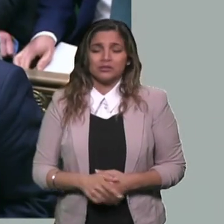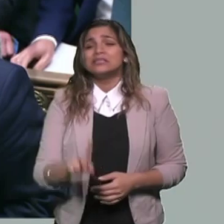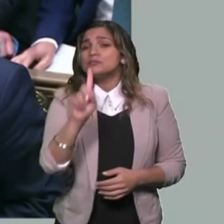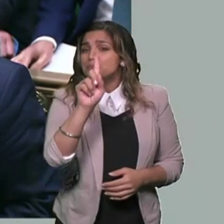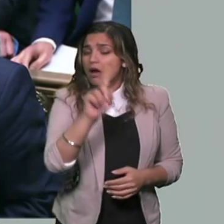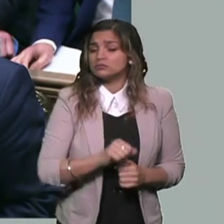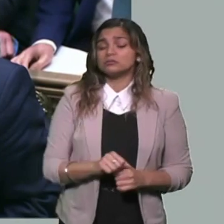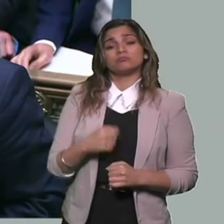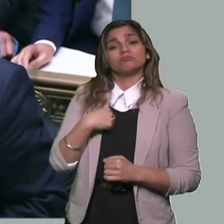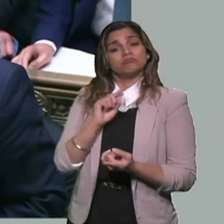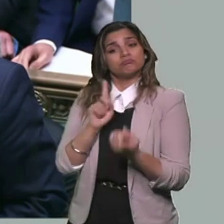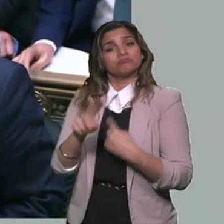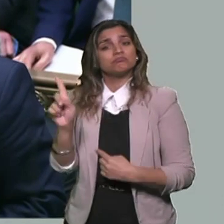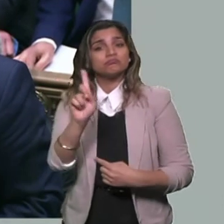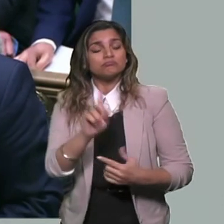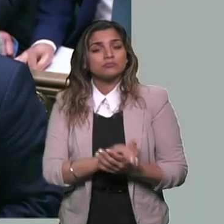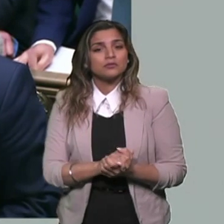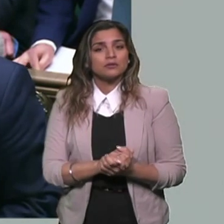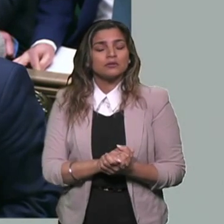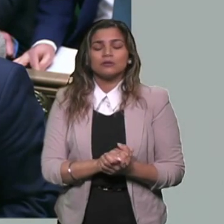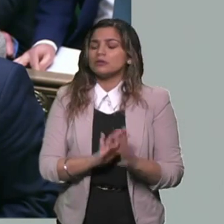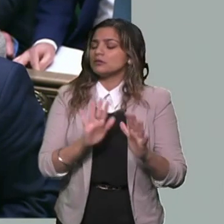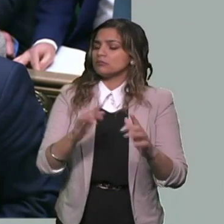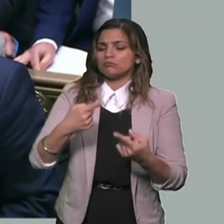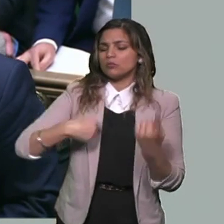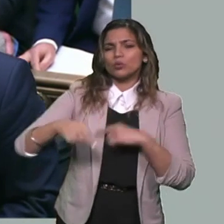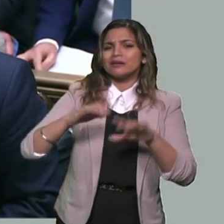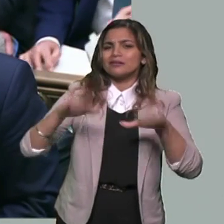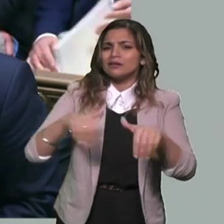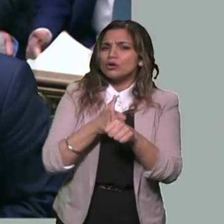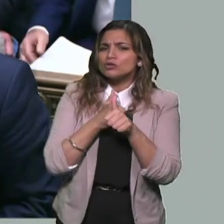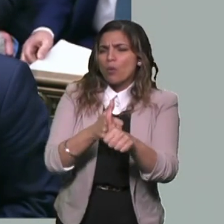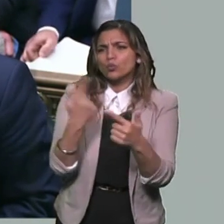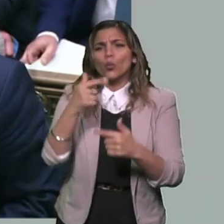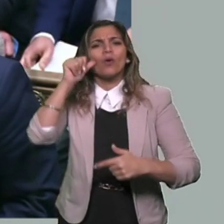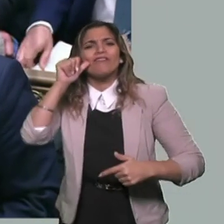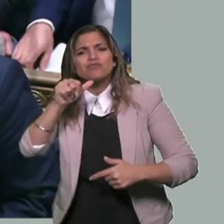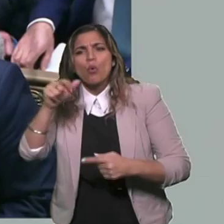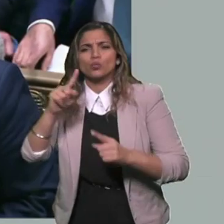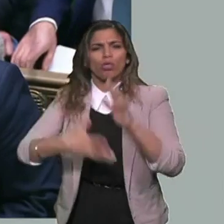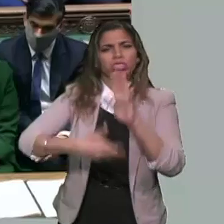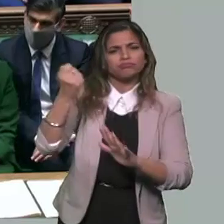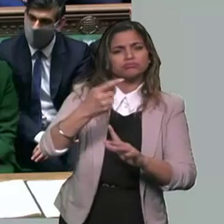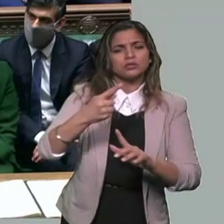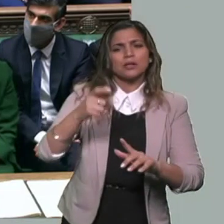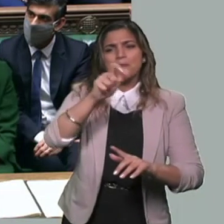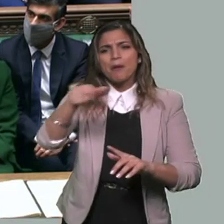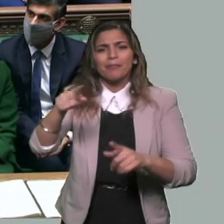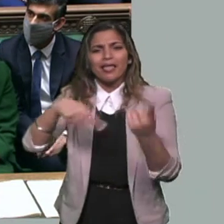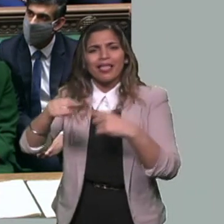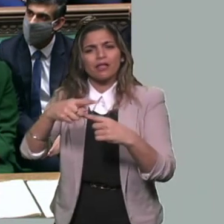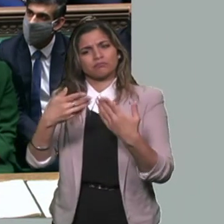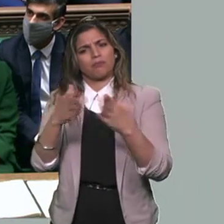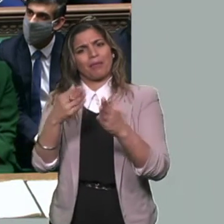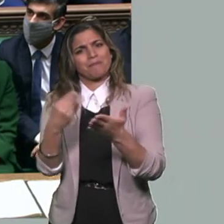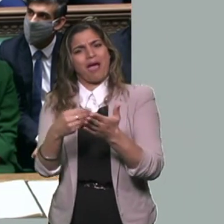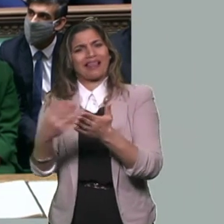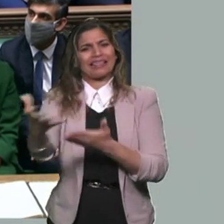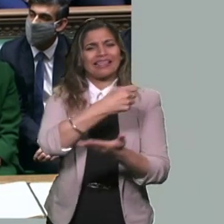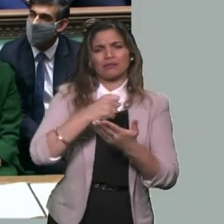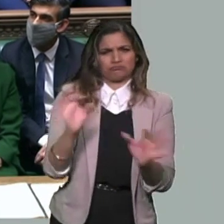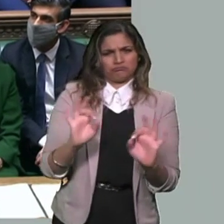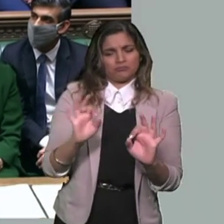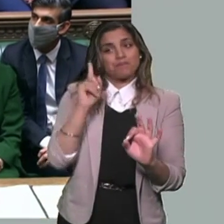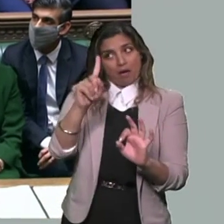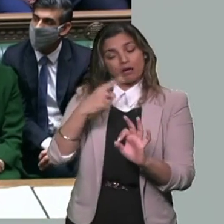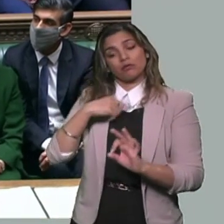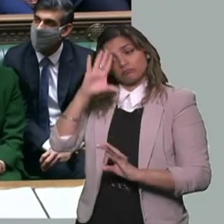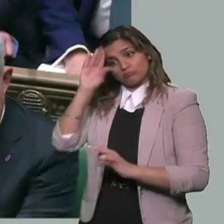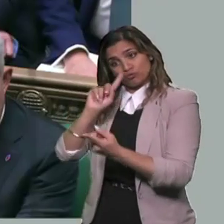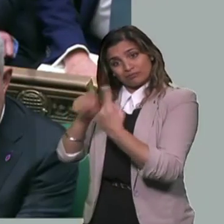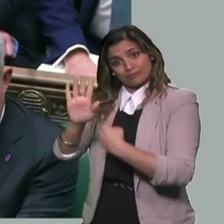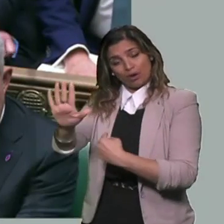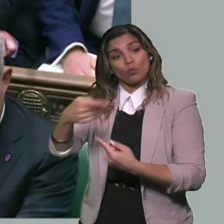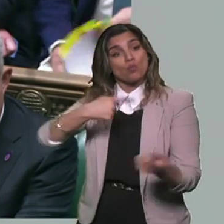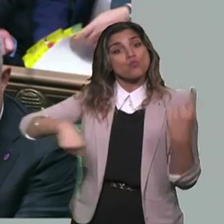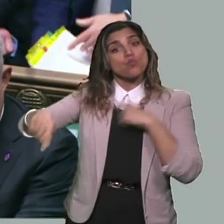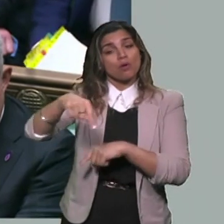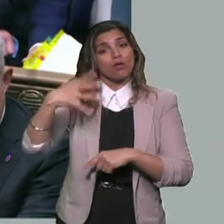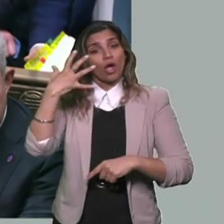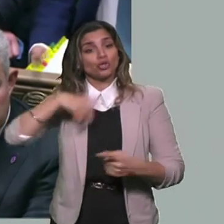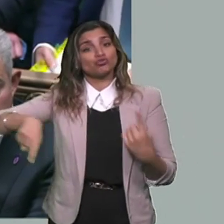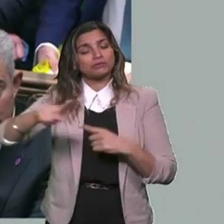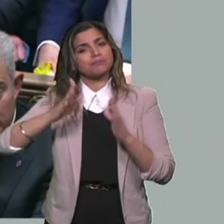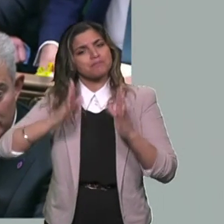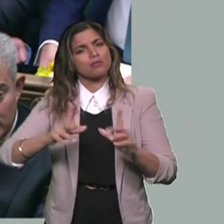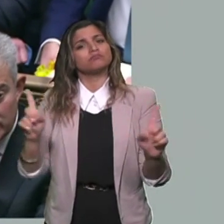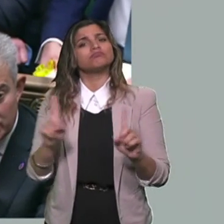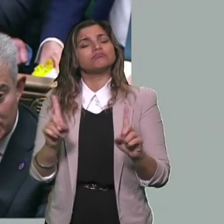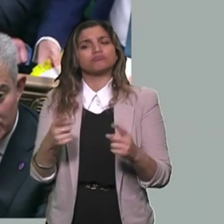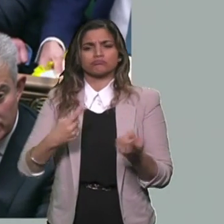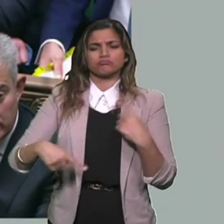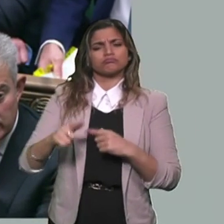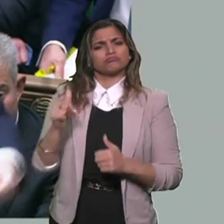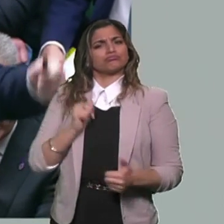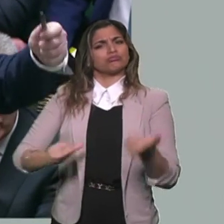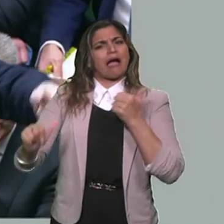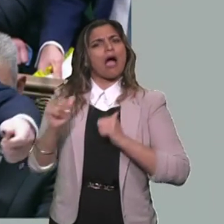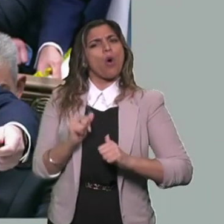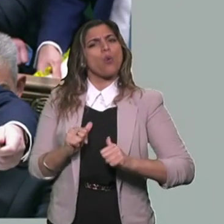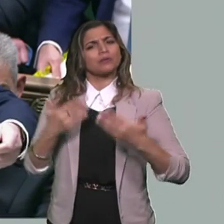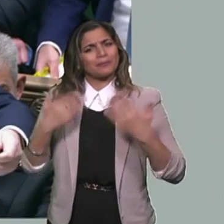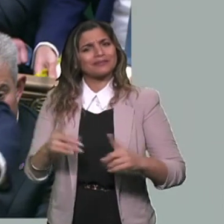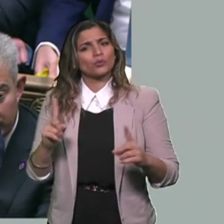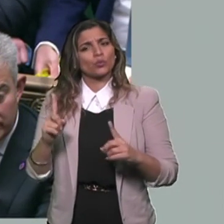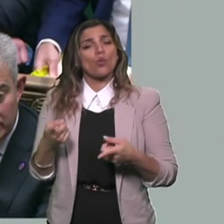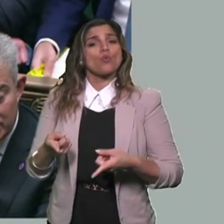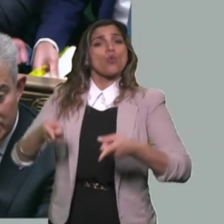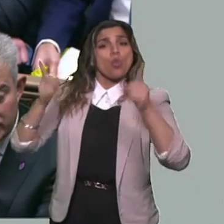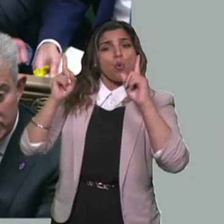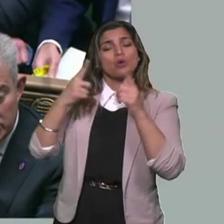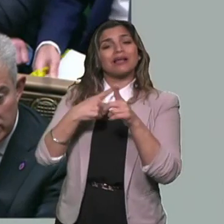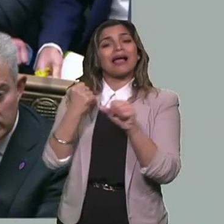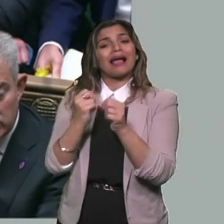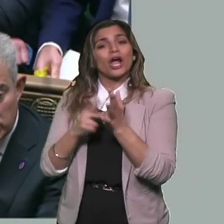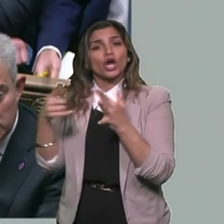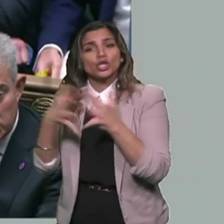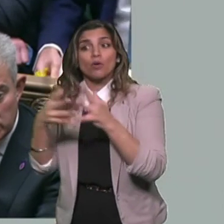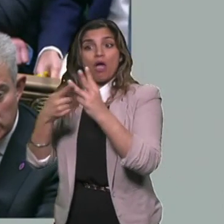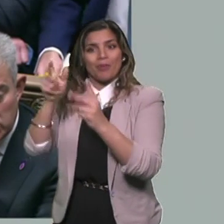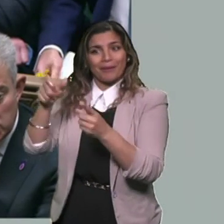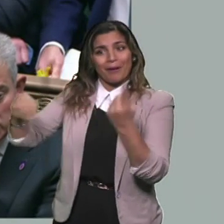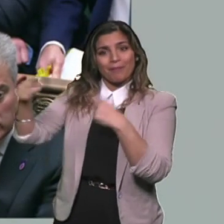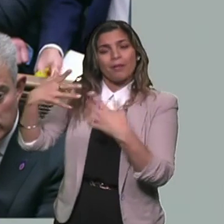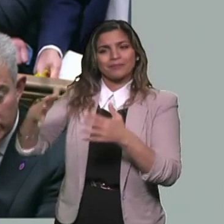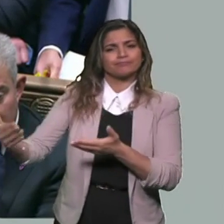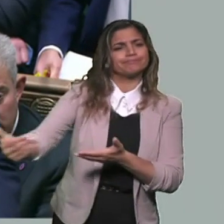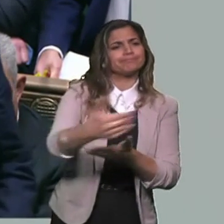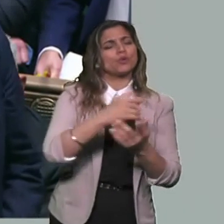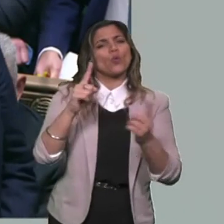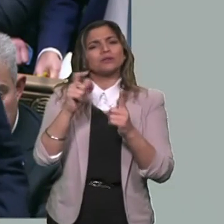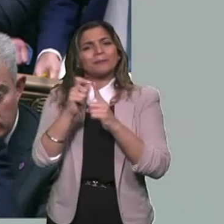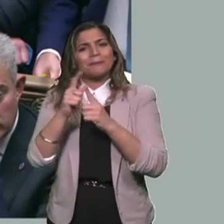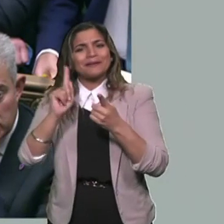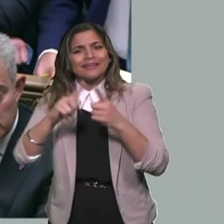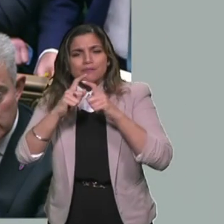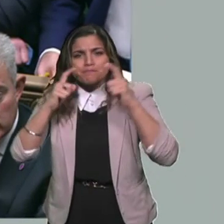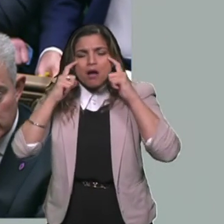No, of course not. We do not support fraudsters or those who steal from the public purse, but what I can tell the honourable Lady is that everybody in this country should be very proud of the huge effort that was made by Lord Agnew and others to secure ventilators and personal protective equipment.